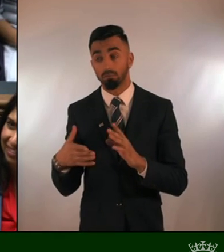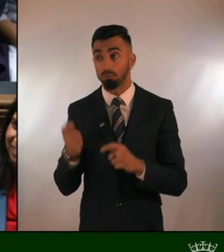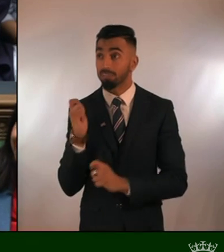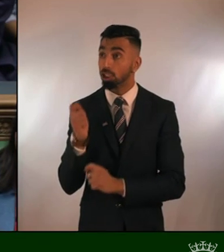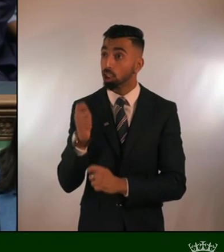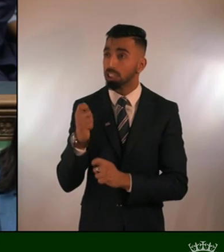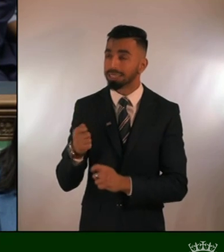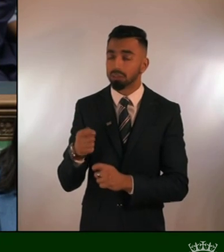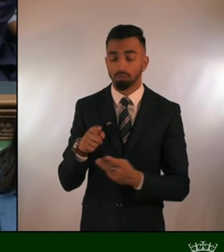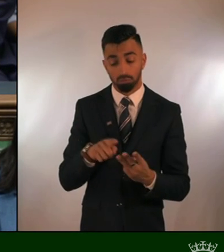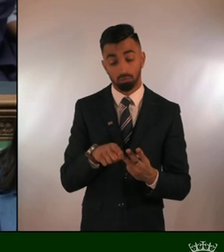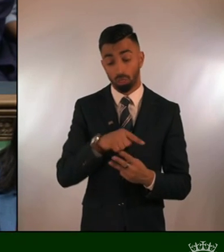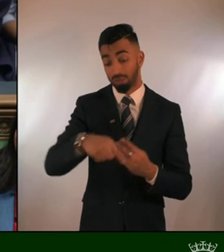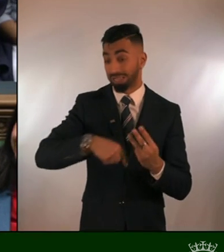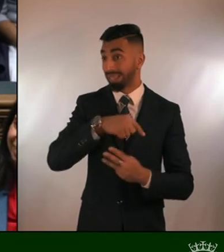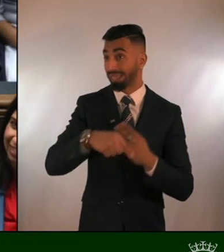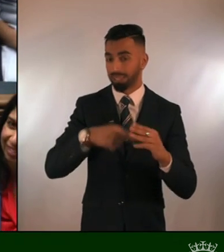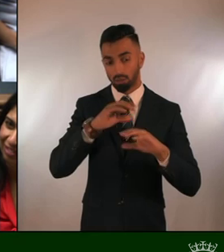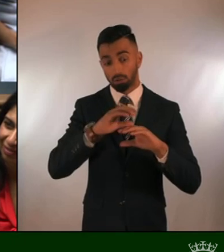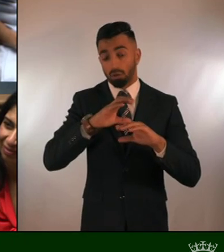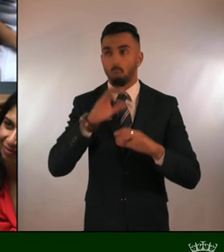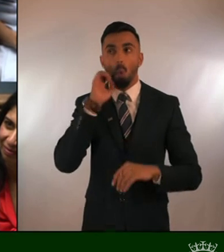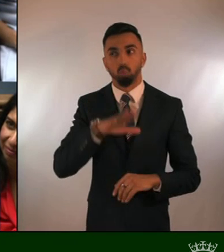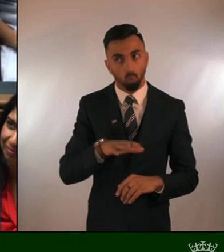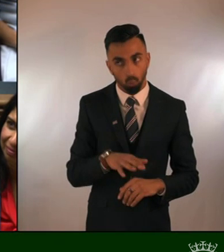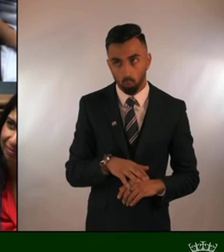We will consult over the summer with other sectors.